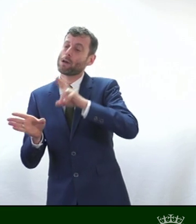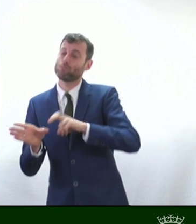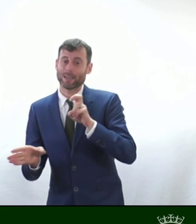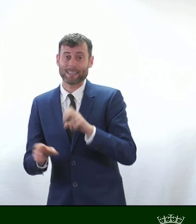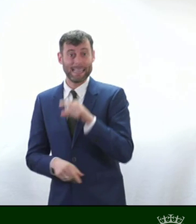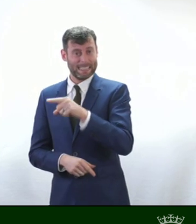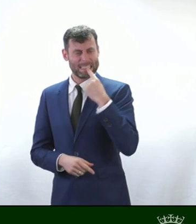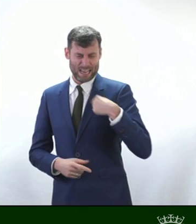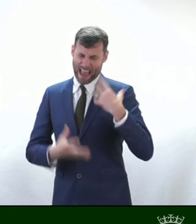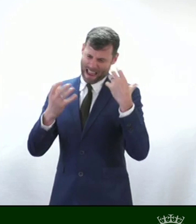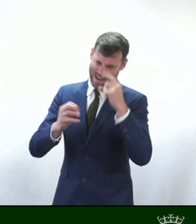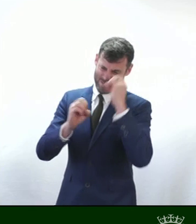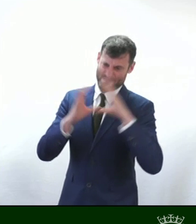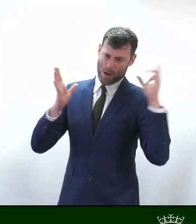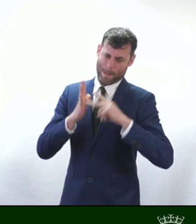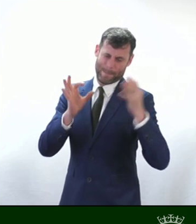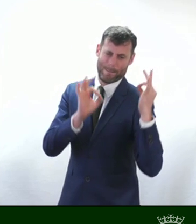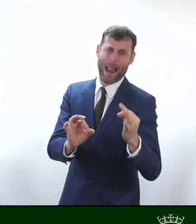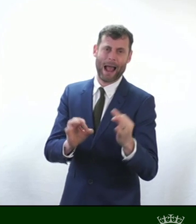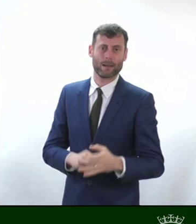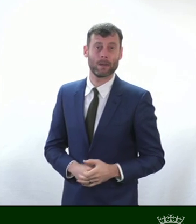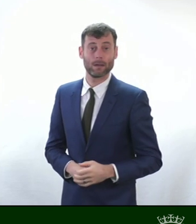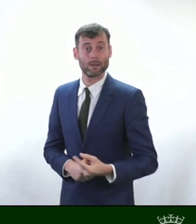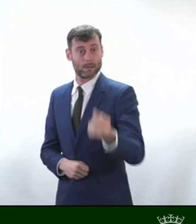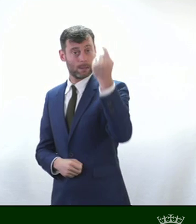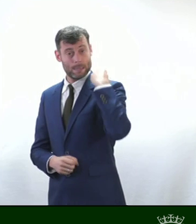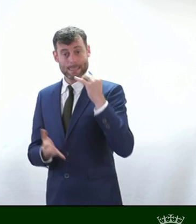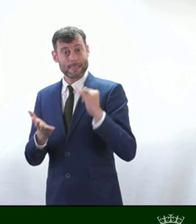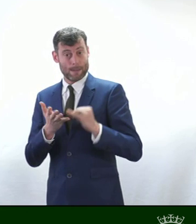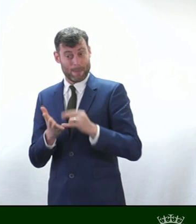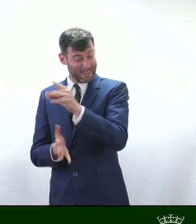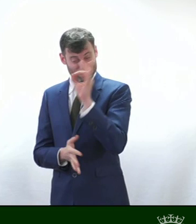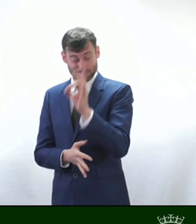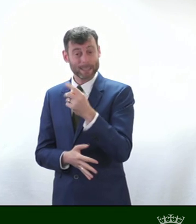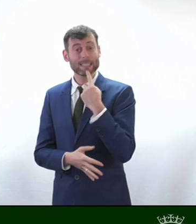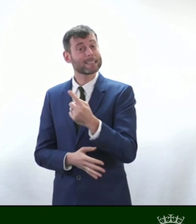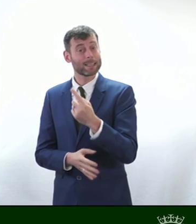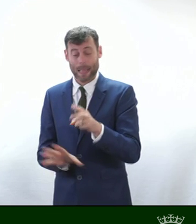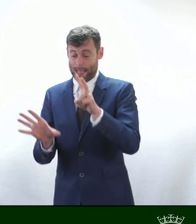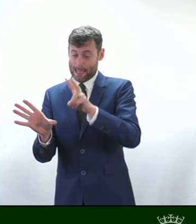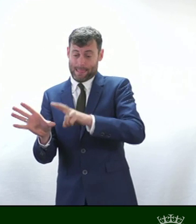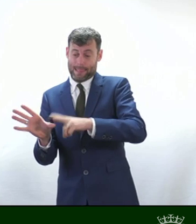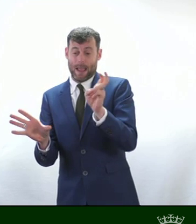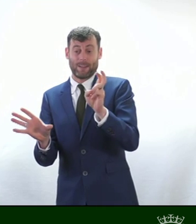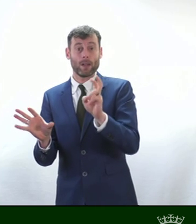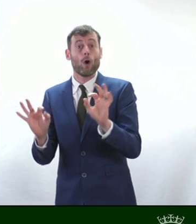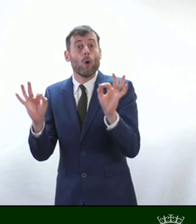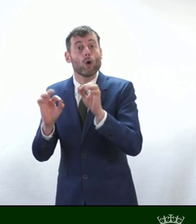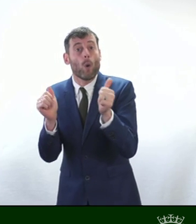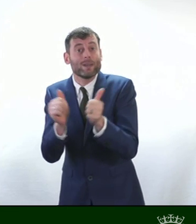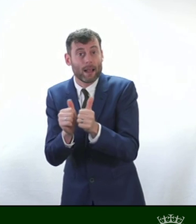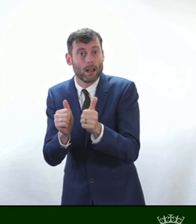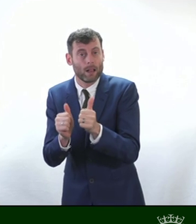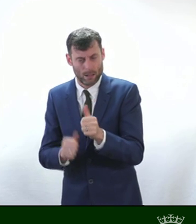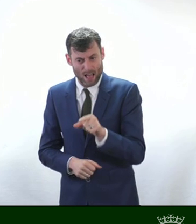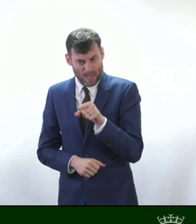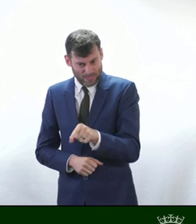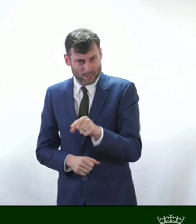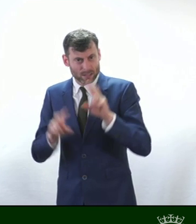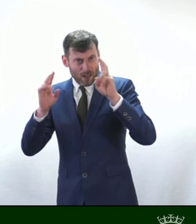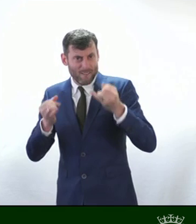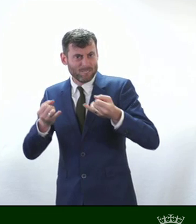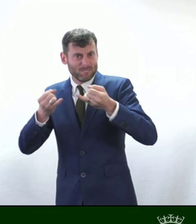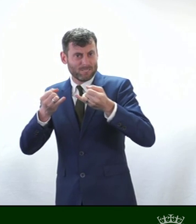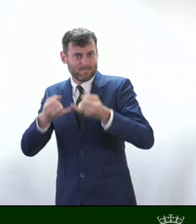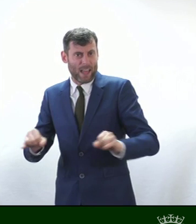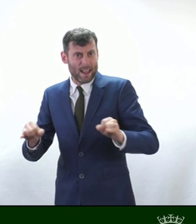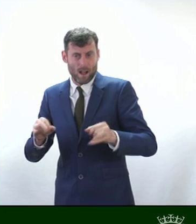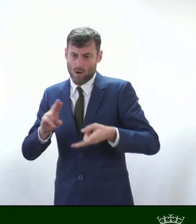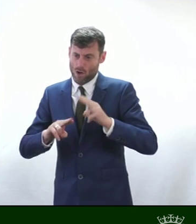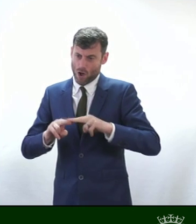Last September, the Prime Minister actually hit the nail on the head when he said that leaving without a deal would be a “failure of statecraft”.